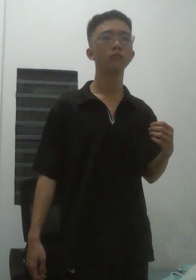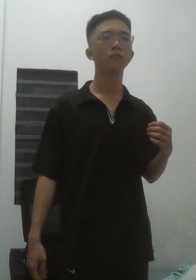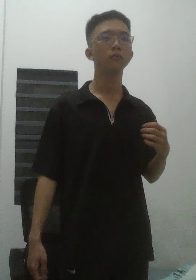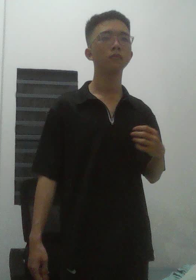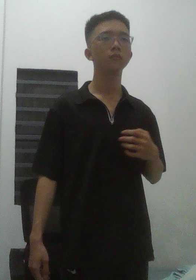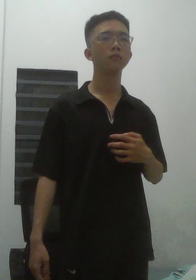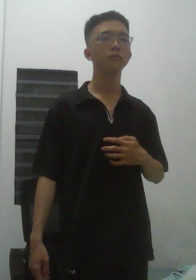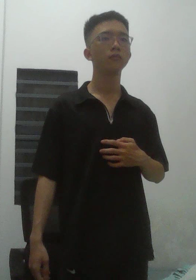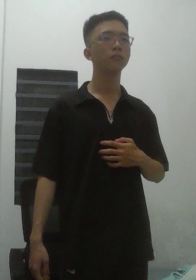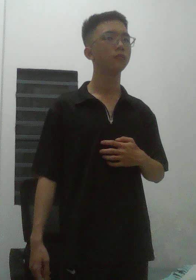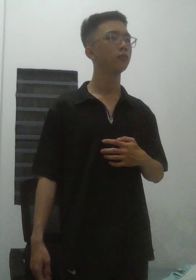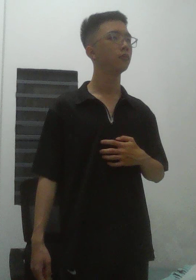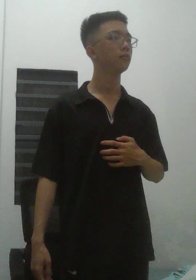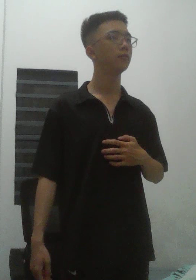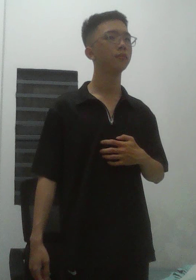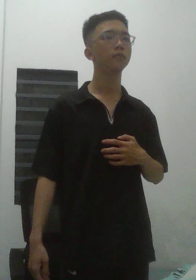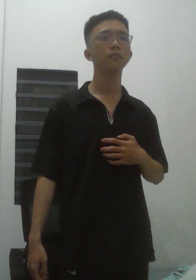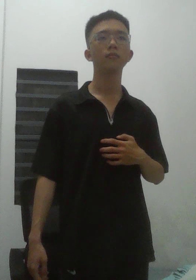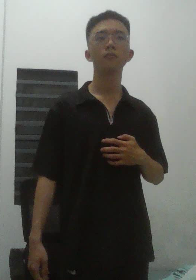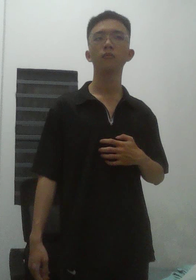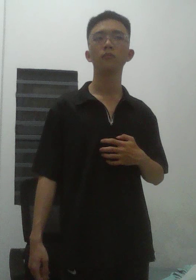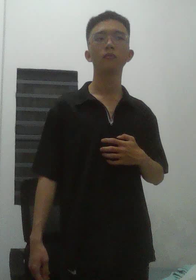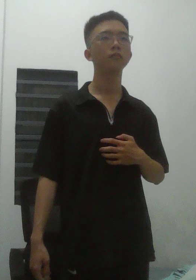khong thich